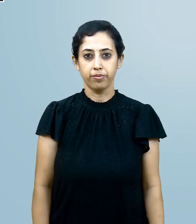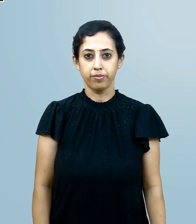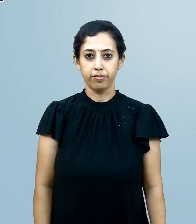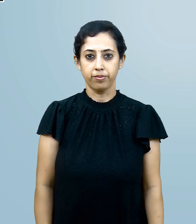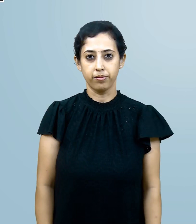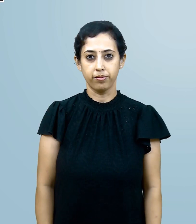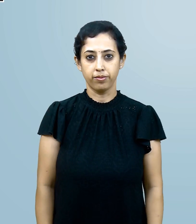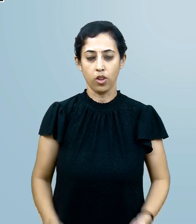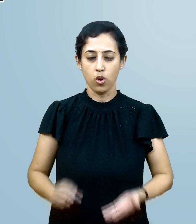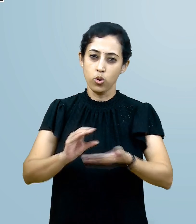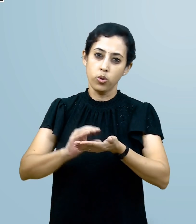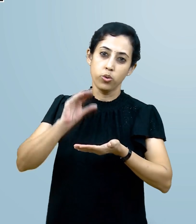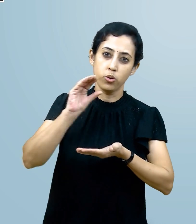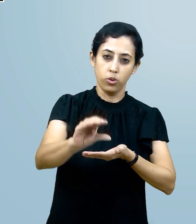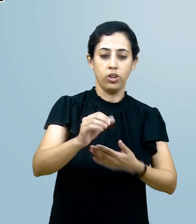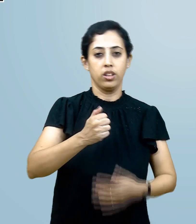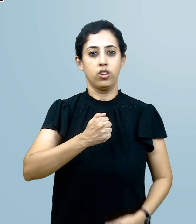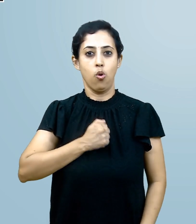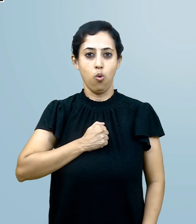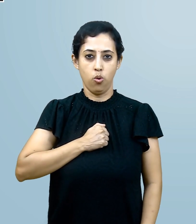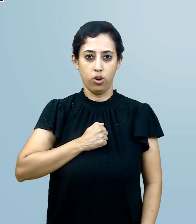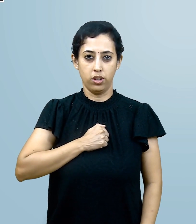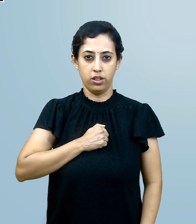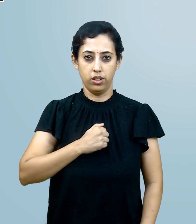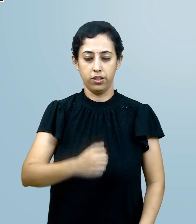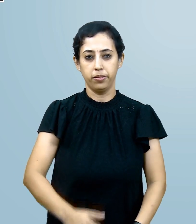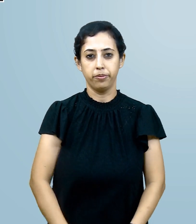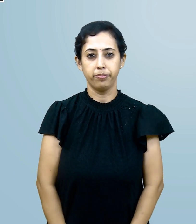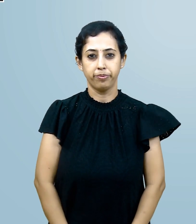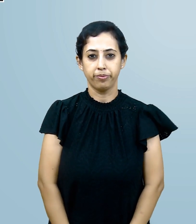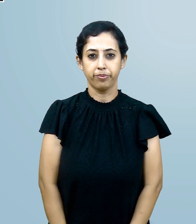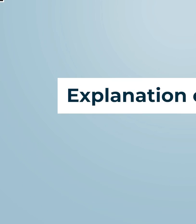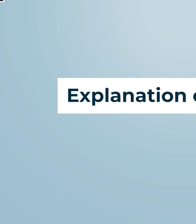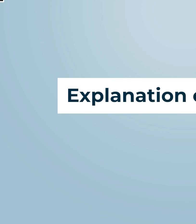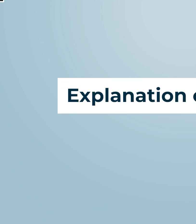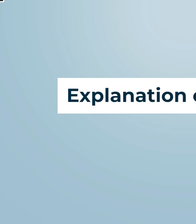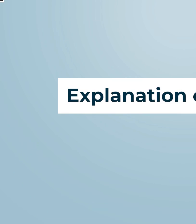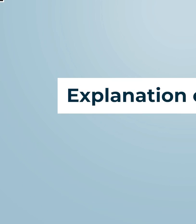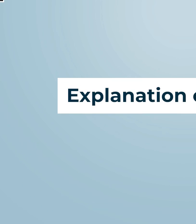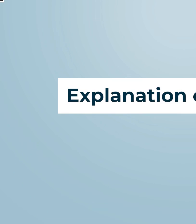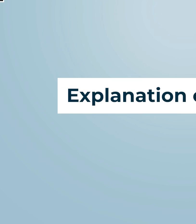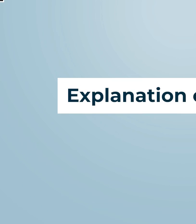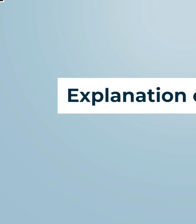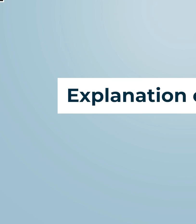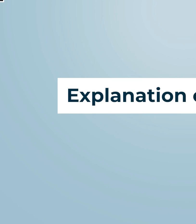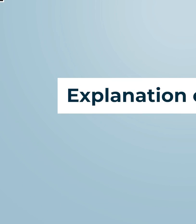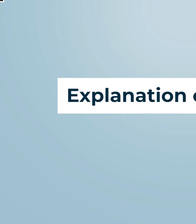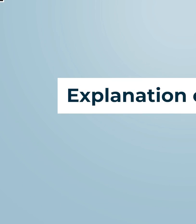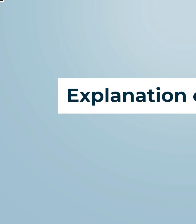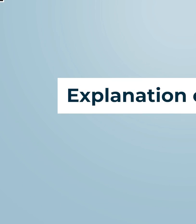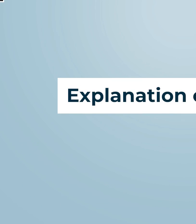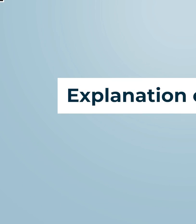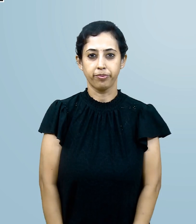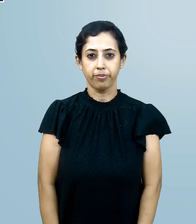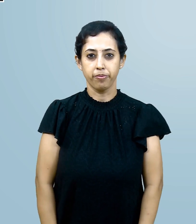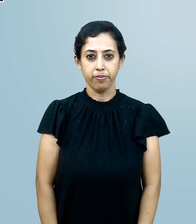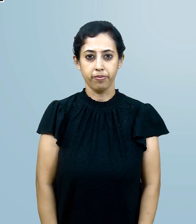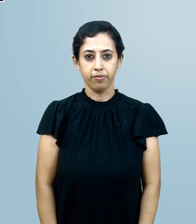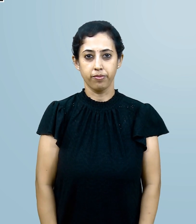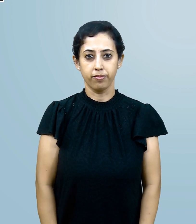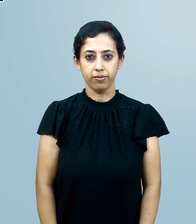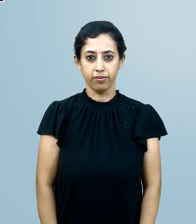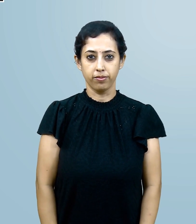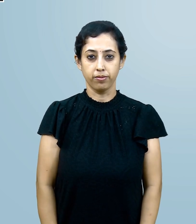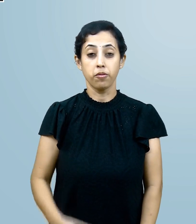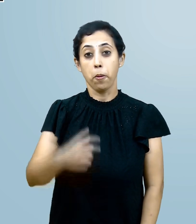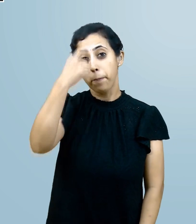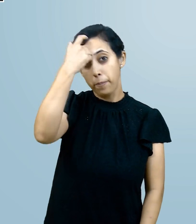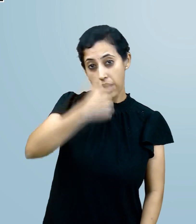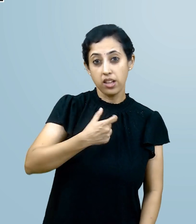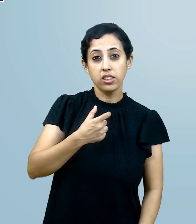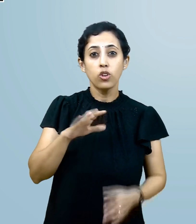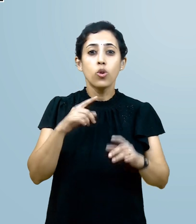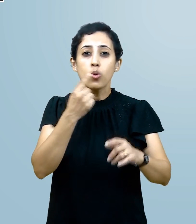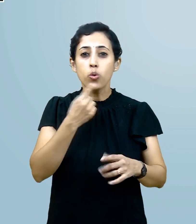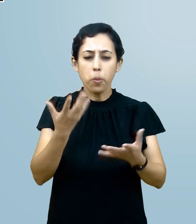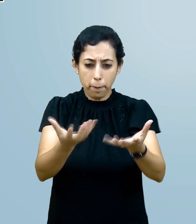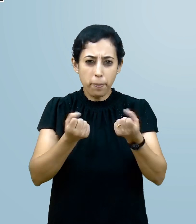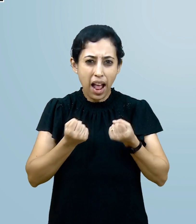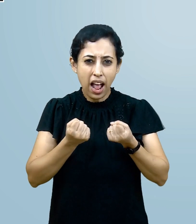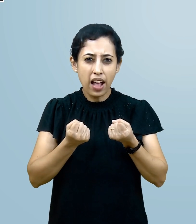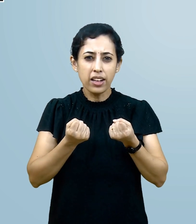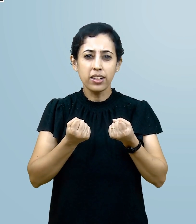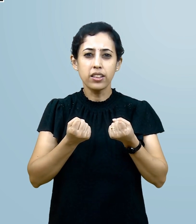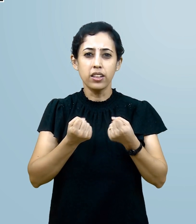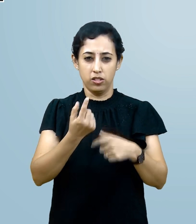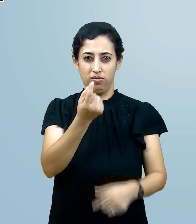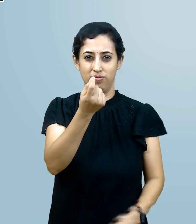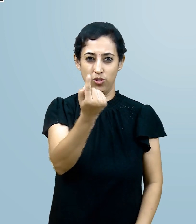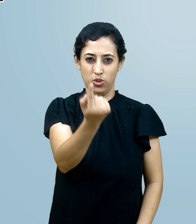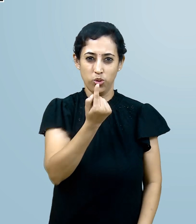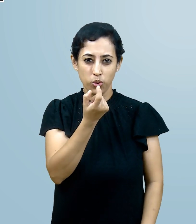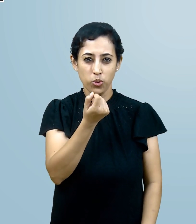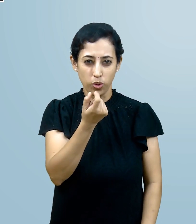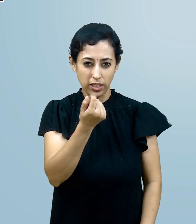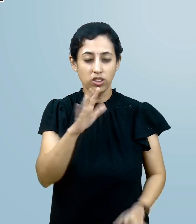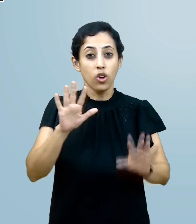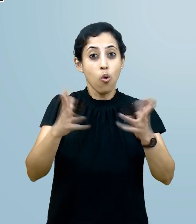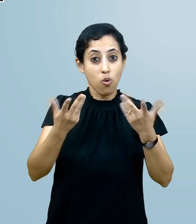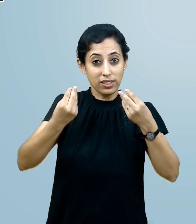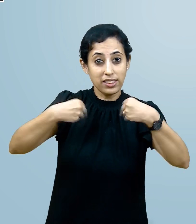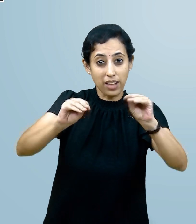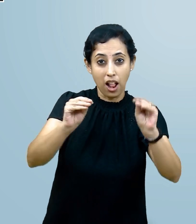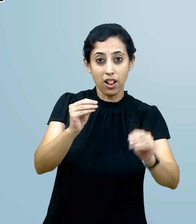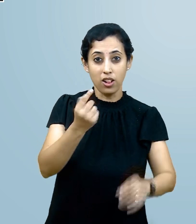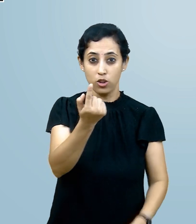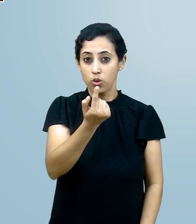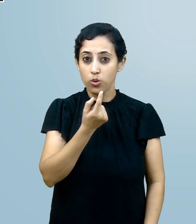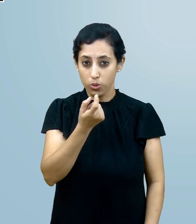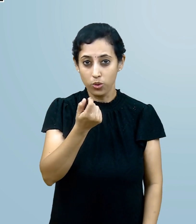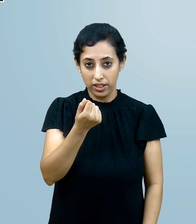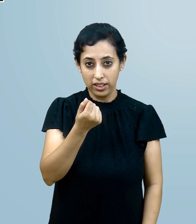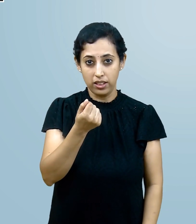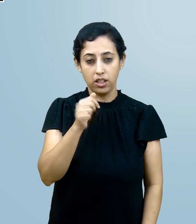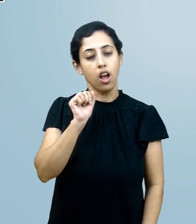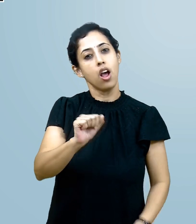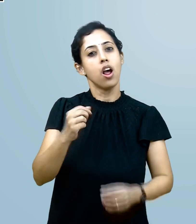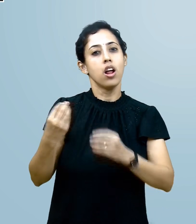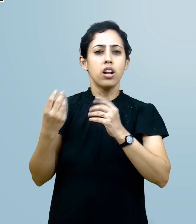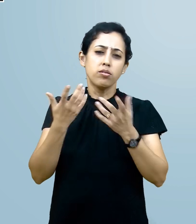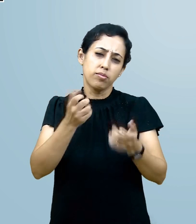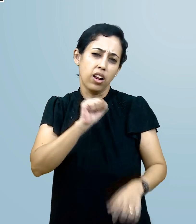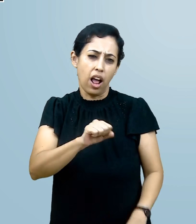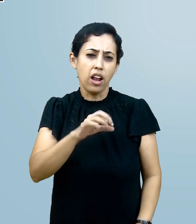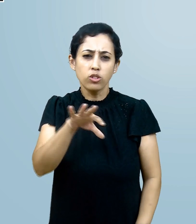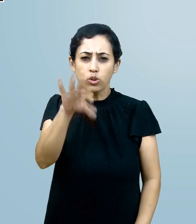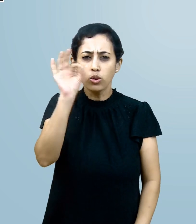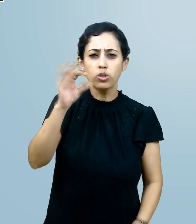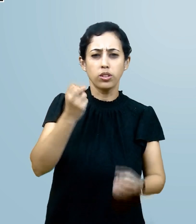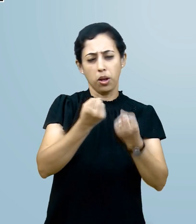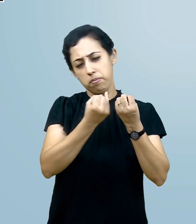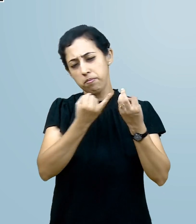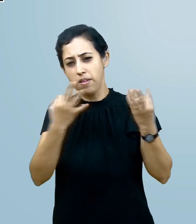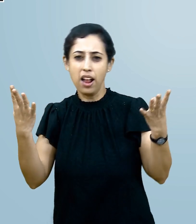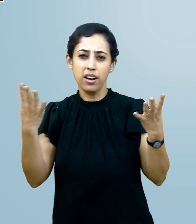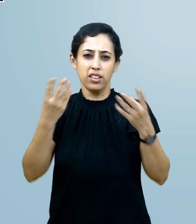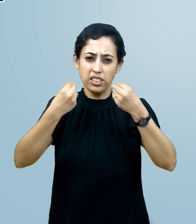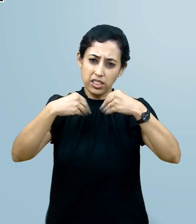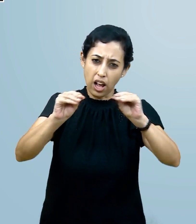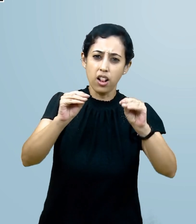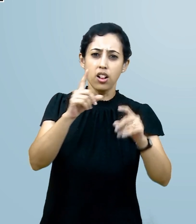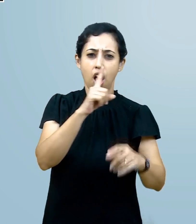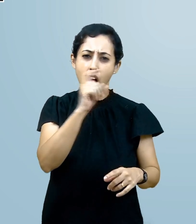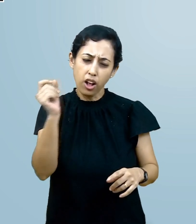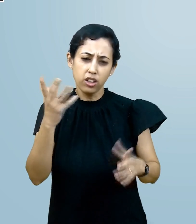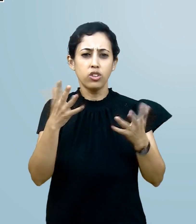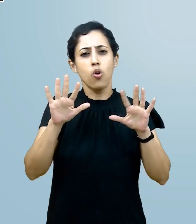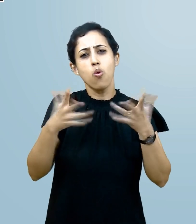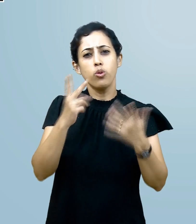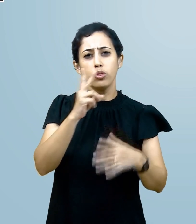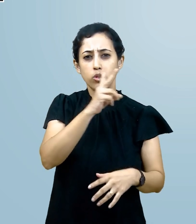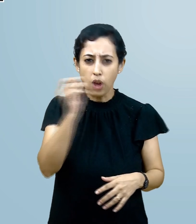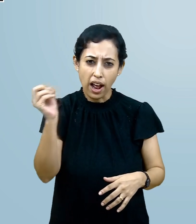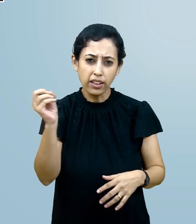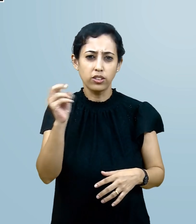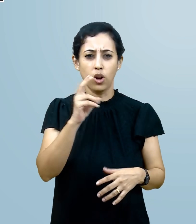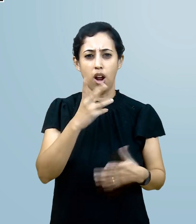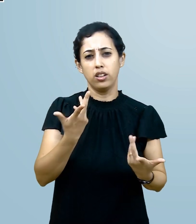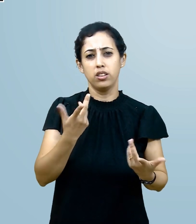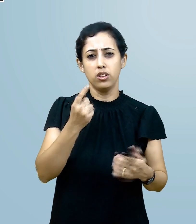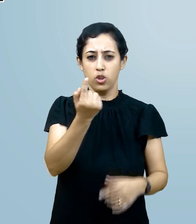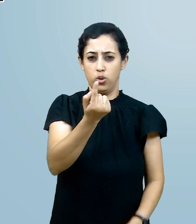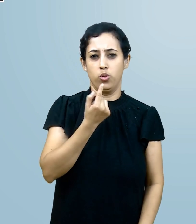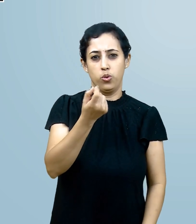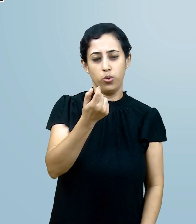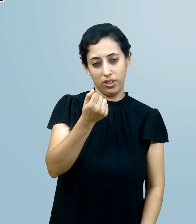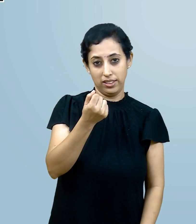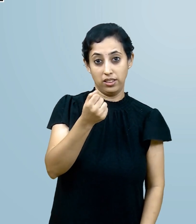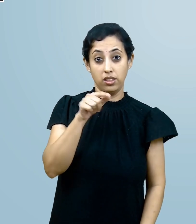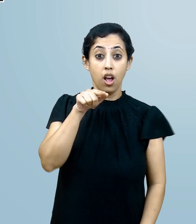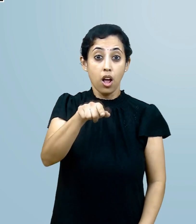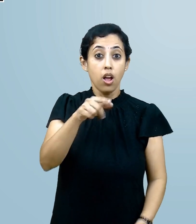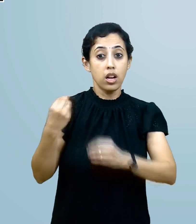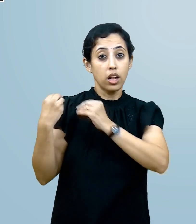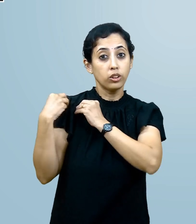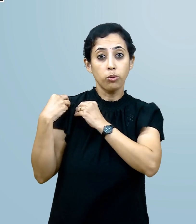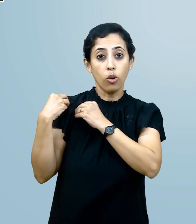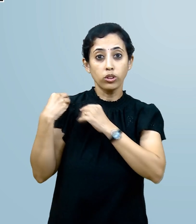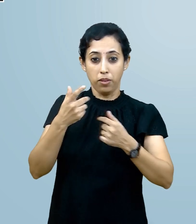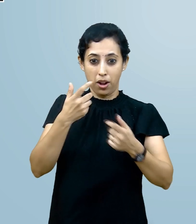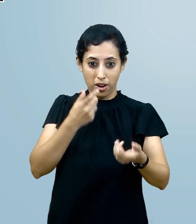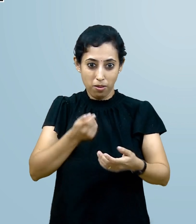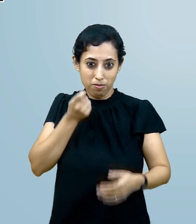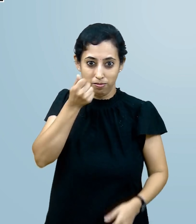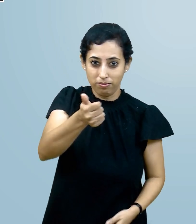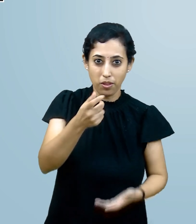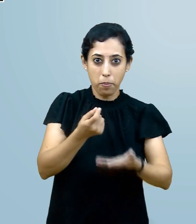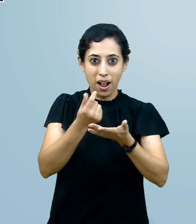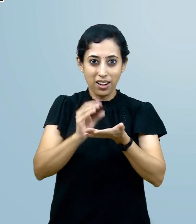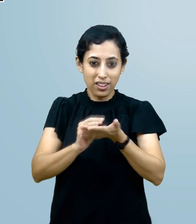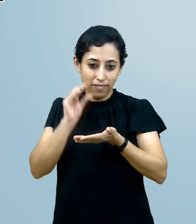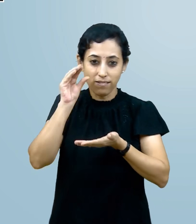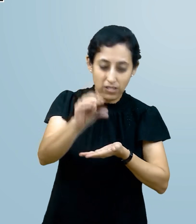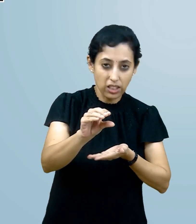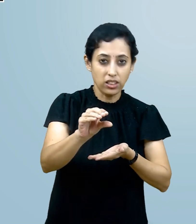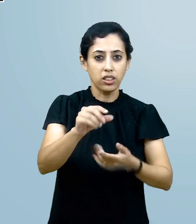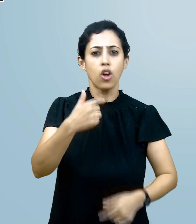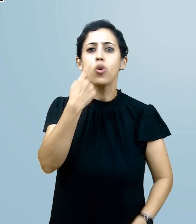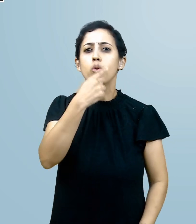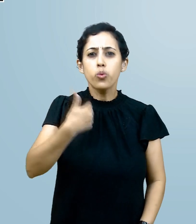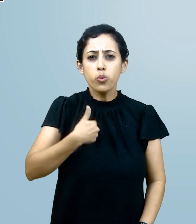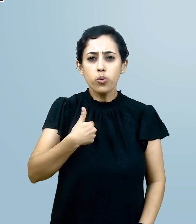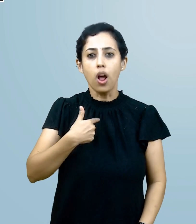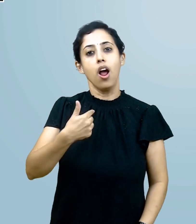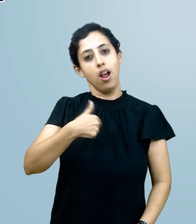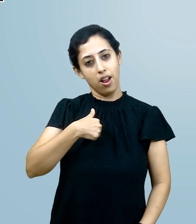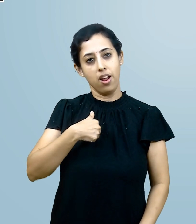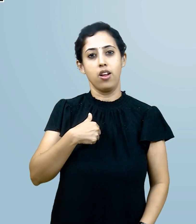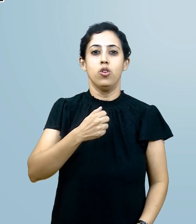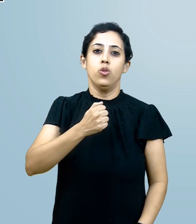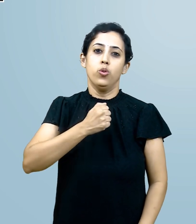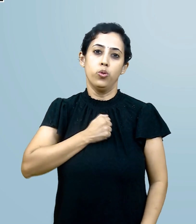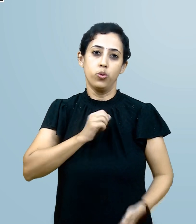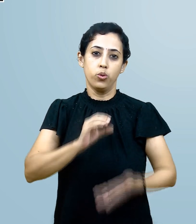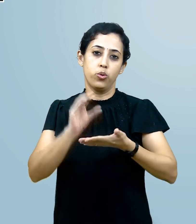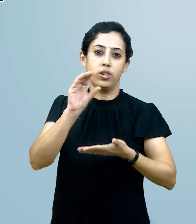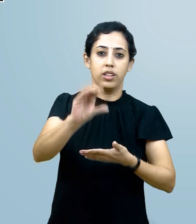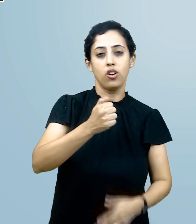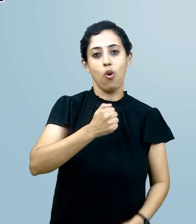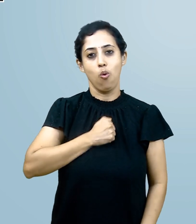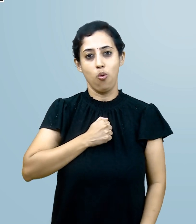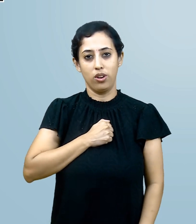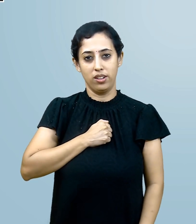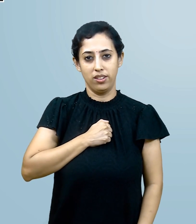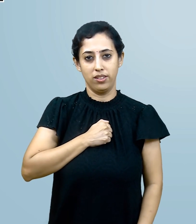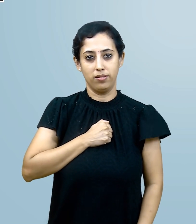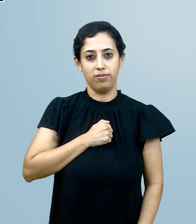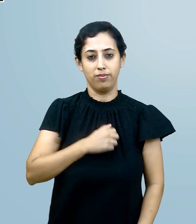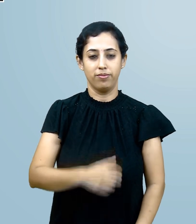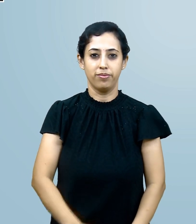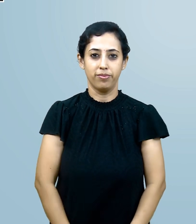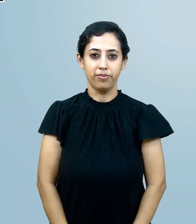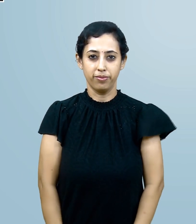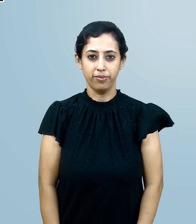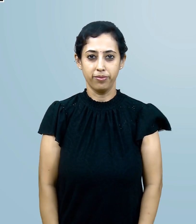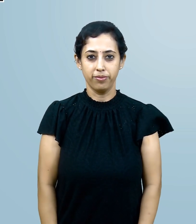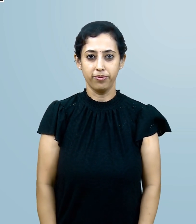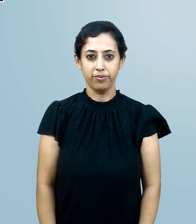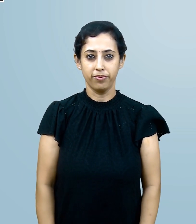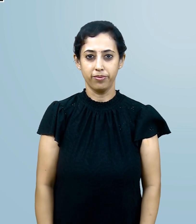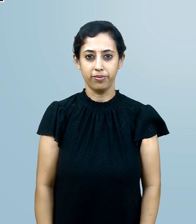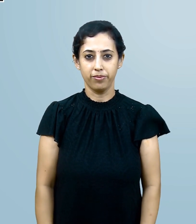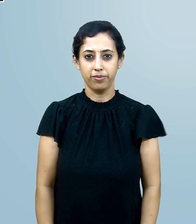Unit Holder